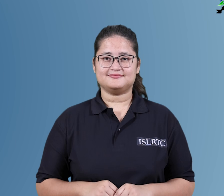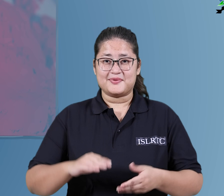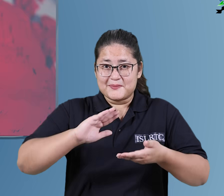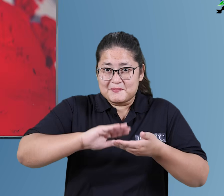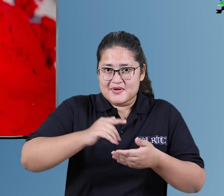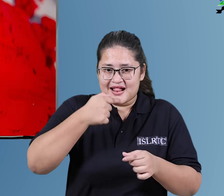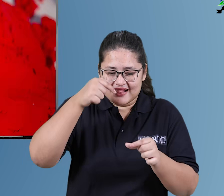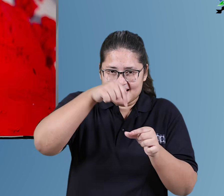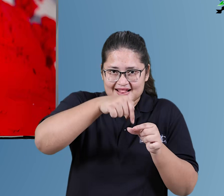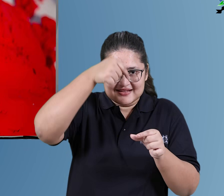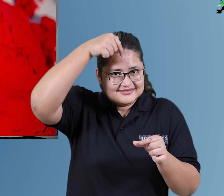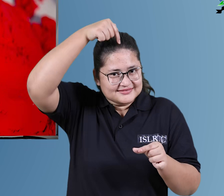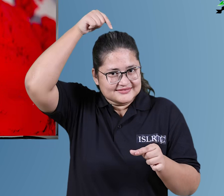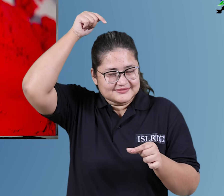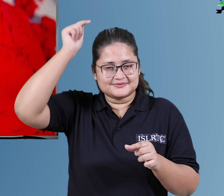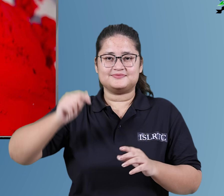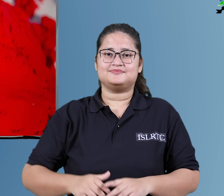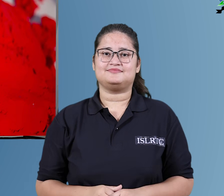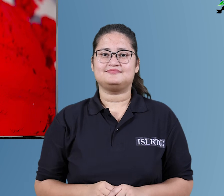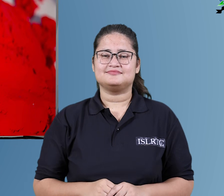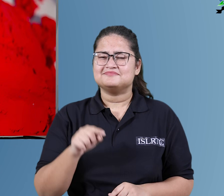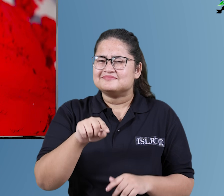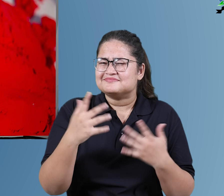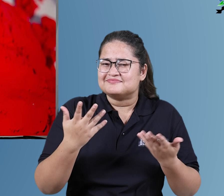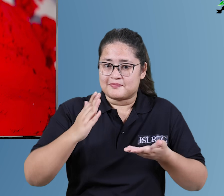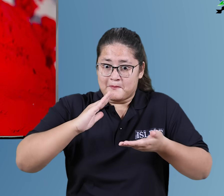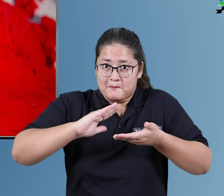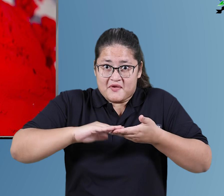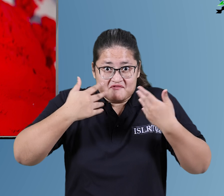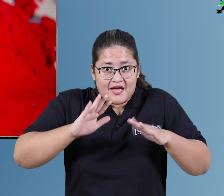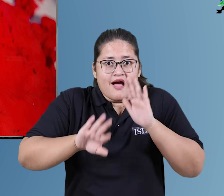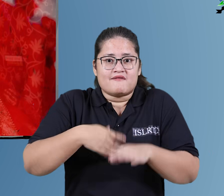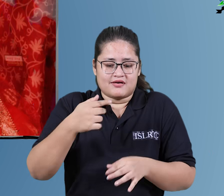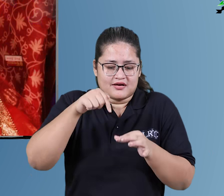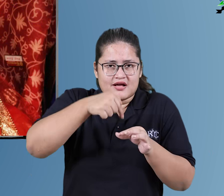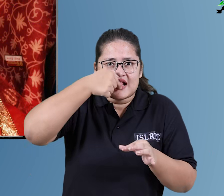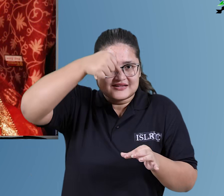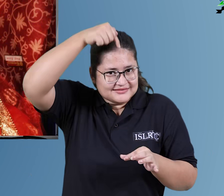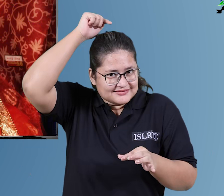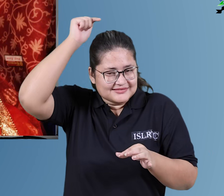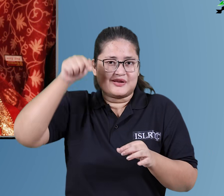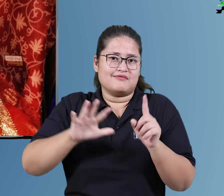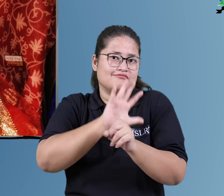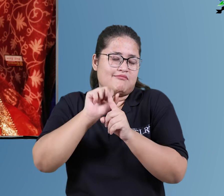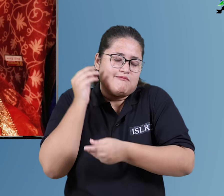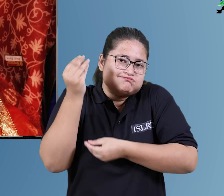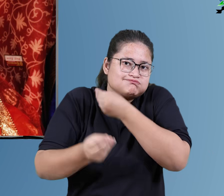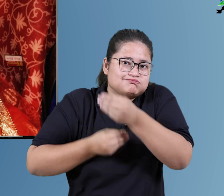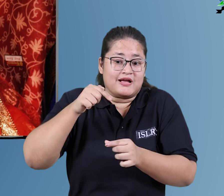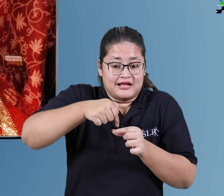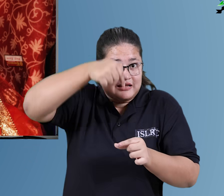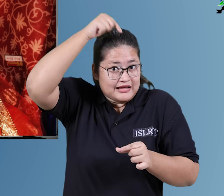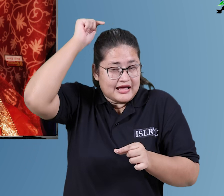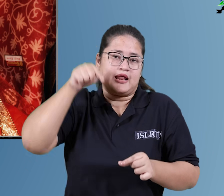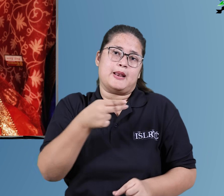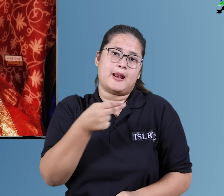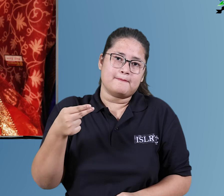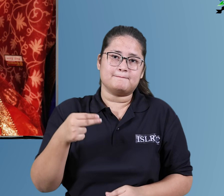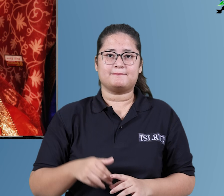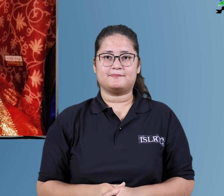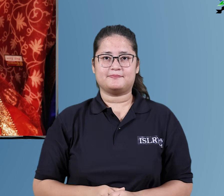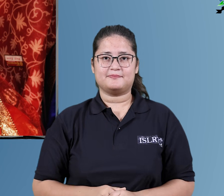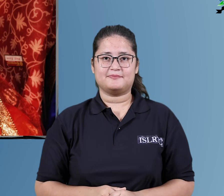Vermillion A red powder traditionally applied to the forehead or parting of the hair by married Hindu women.